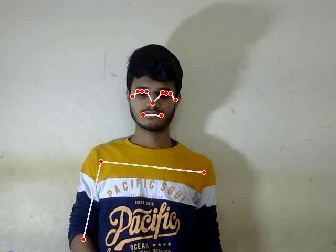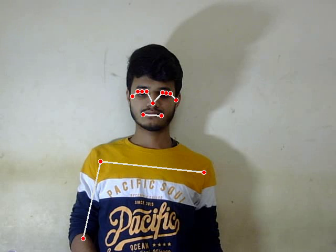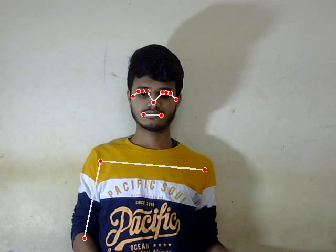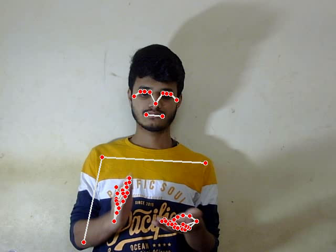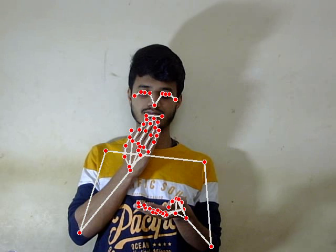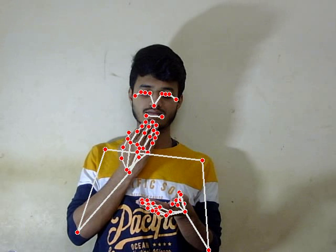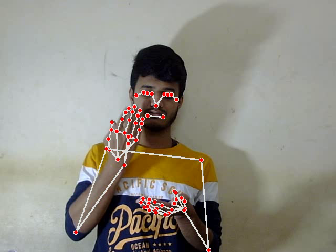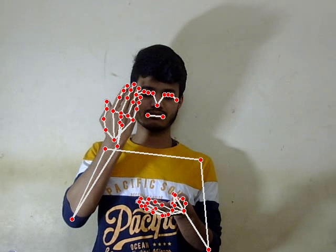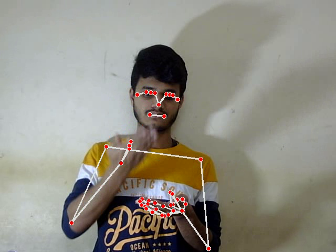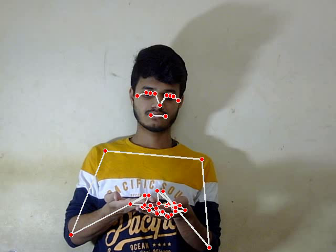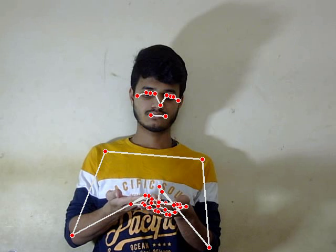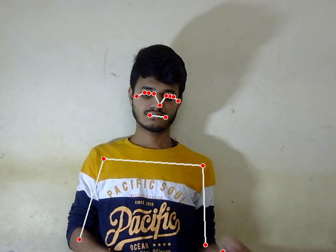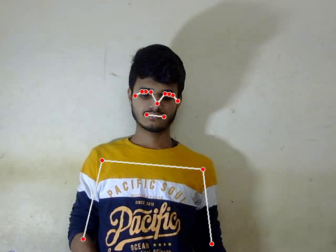good